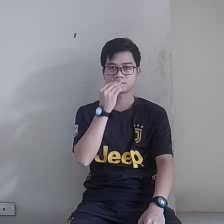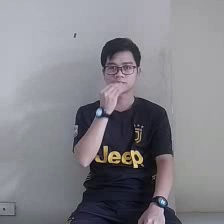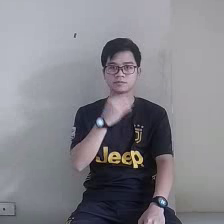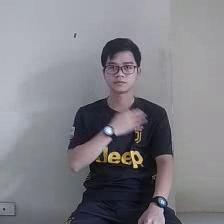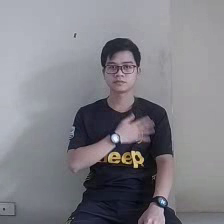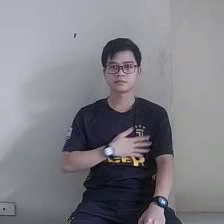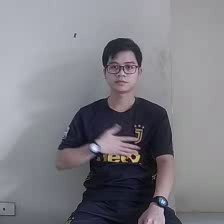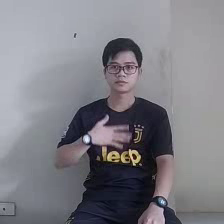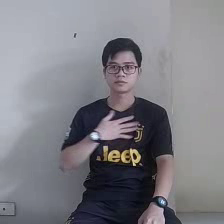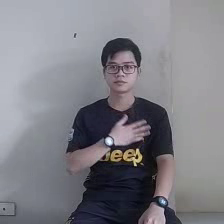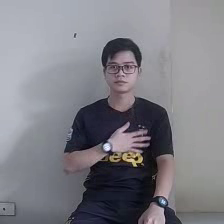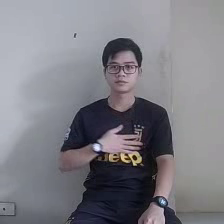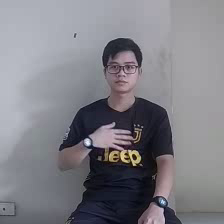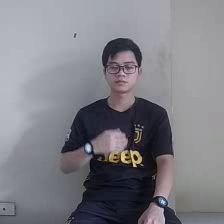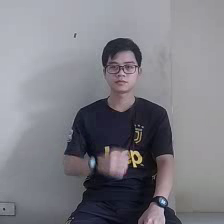Ăn mừng